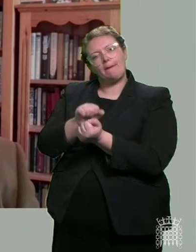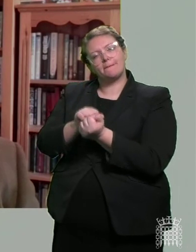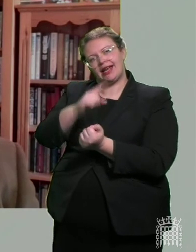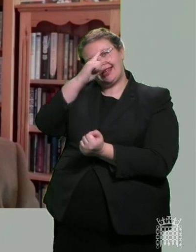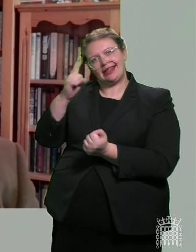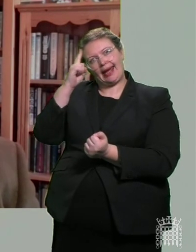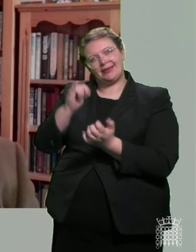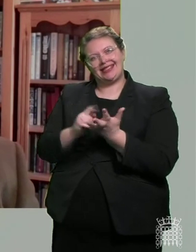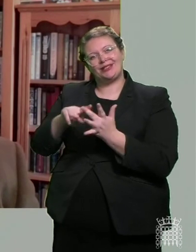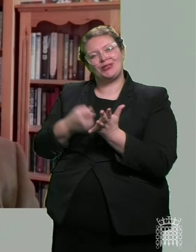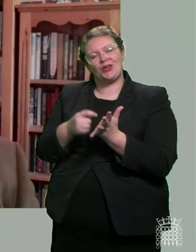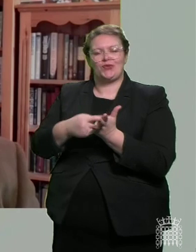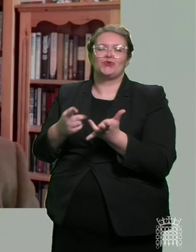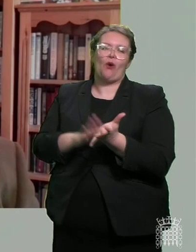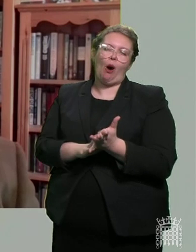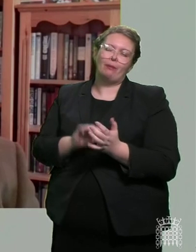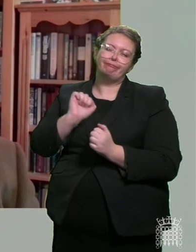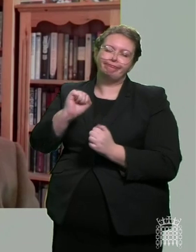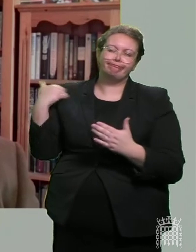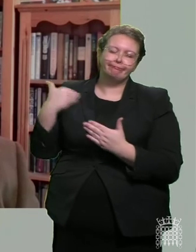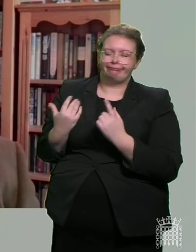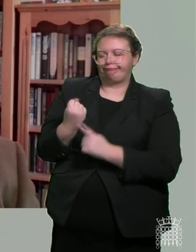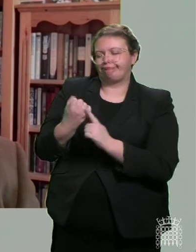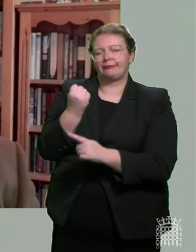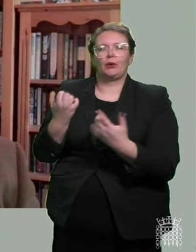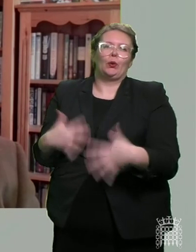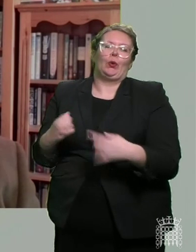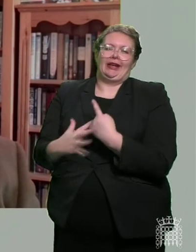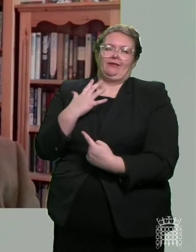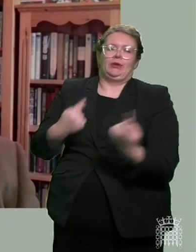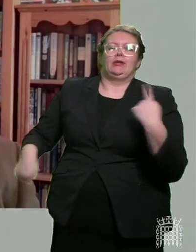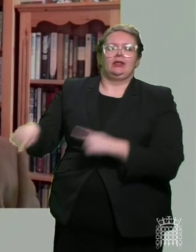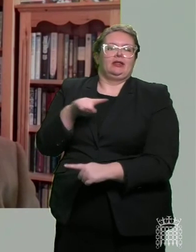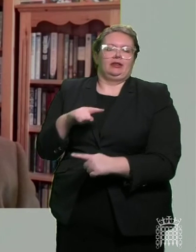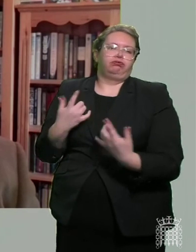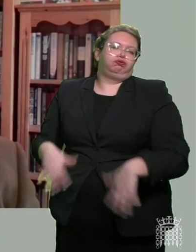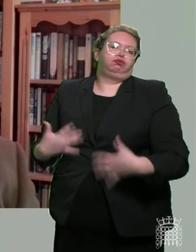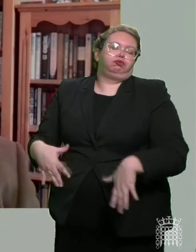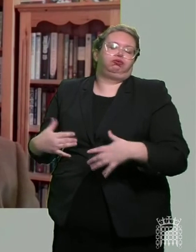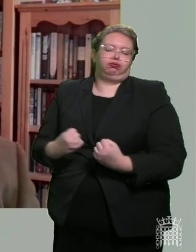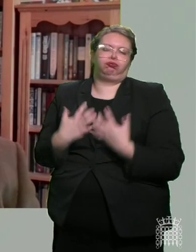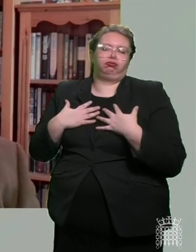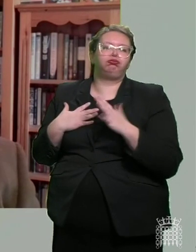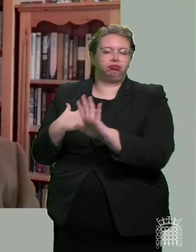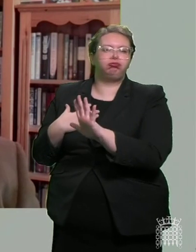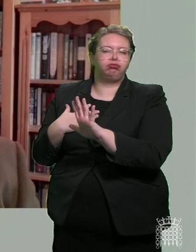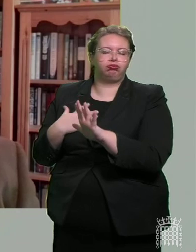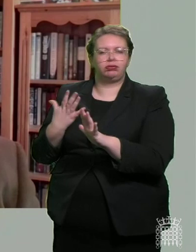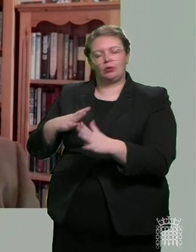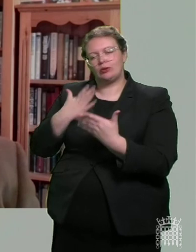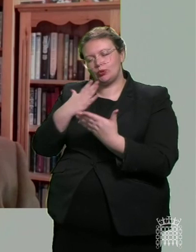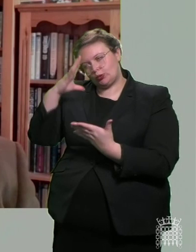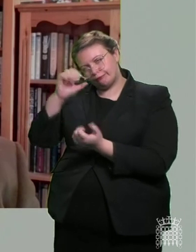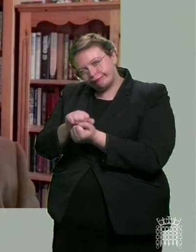It is now three and a half years since the Grenfell tragedy, which took 72 lives.